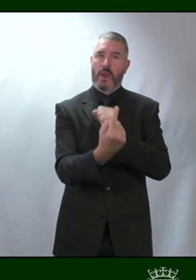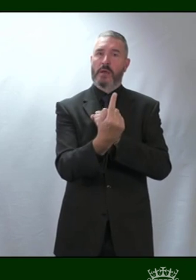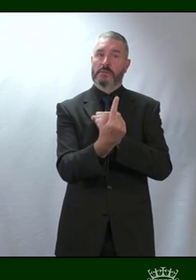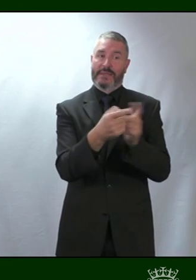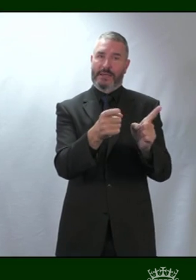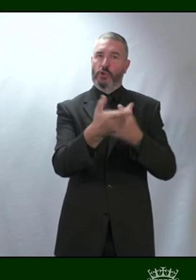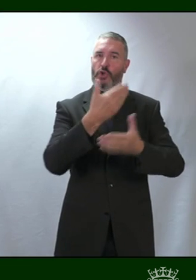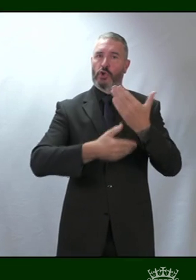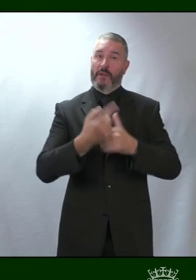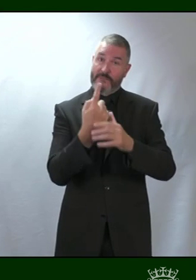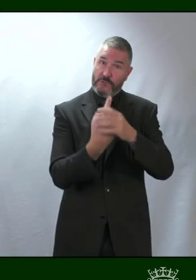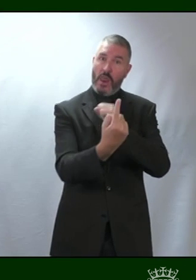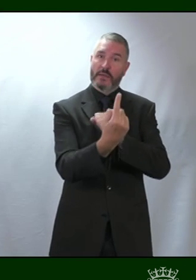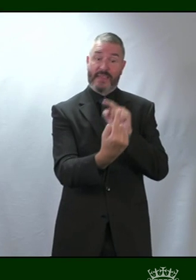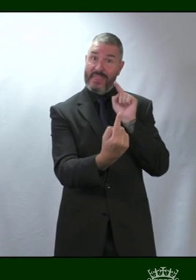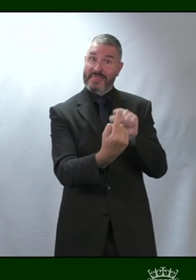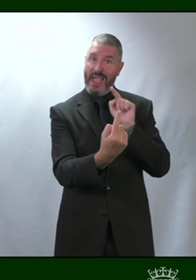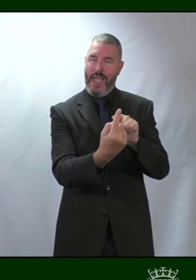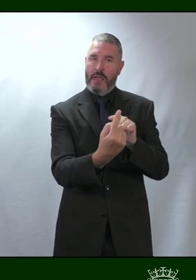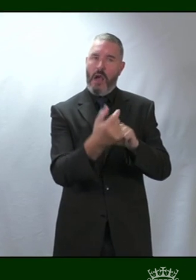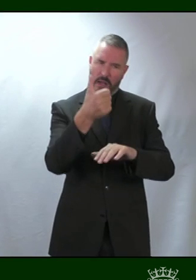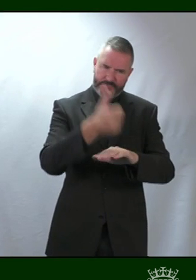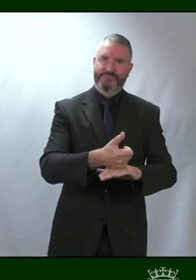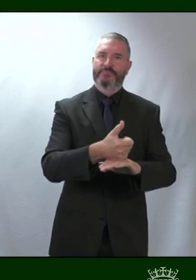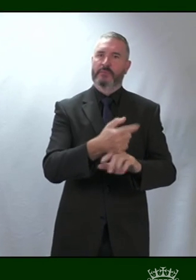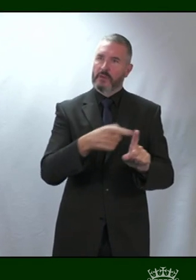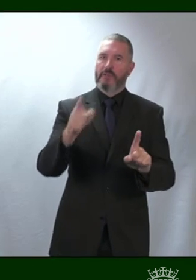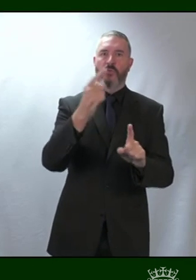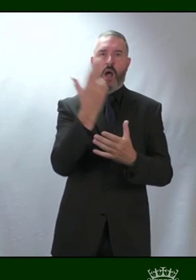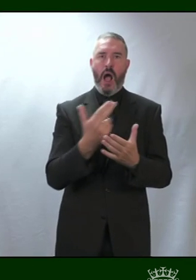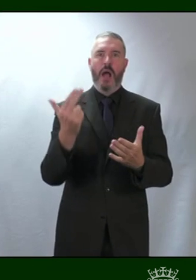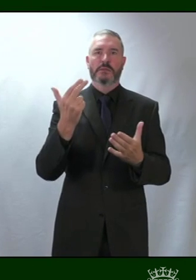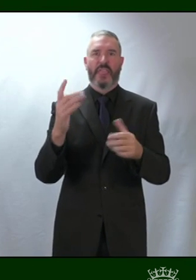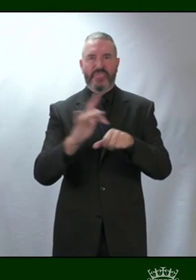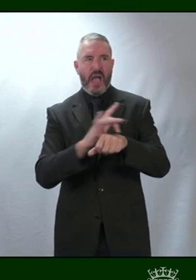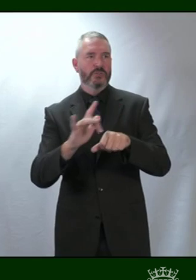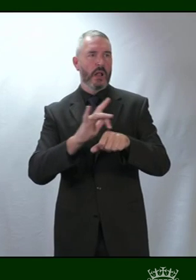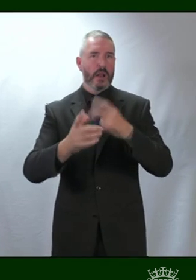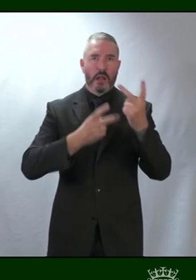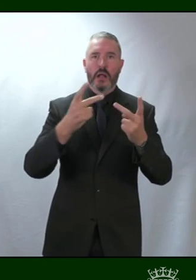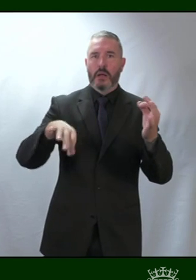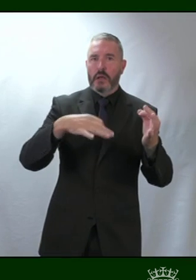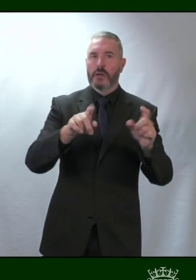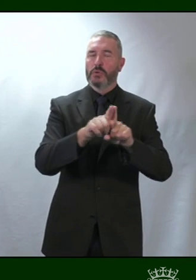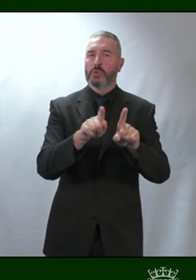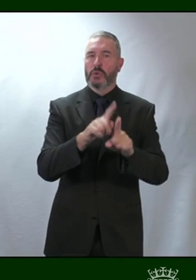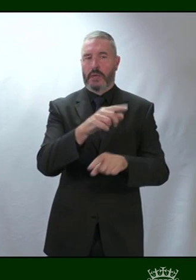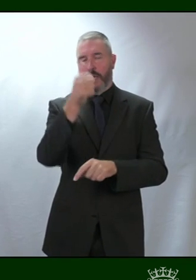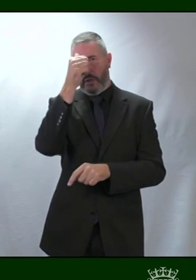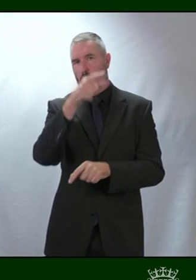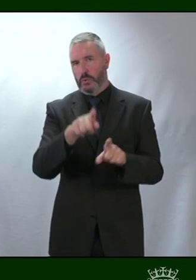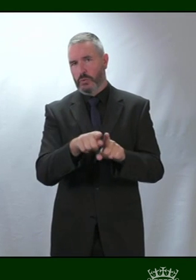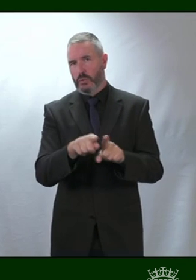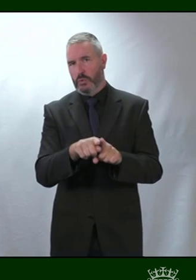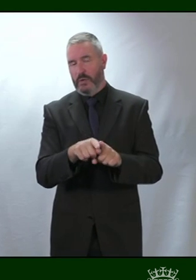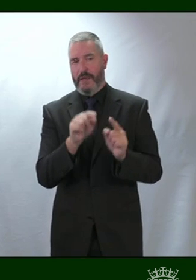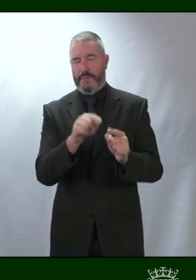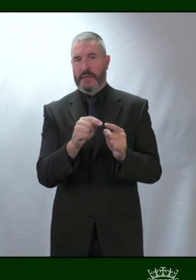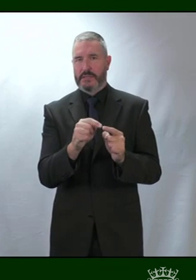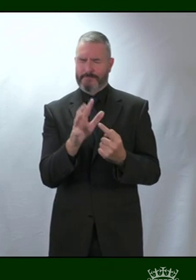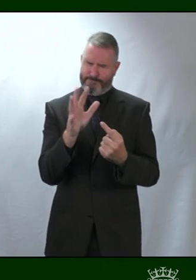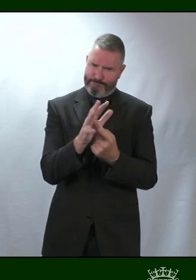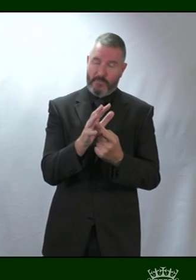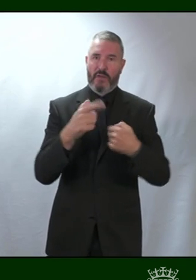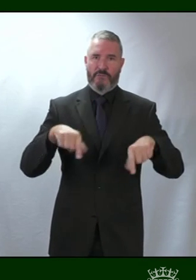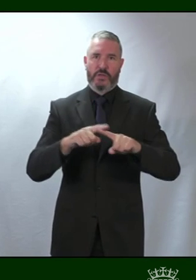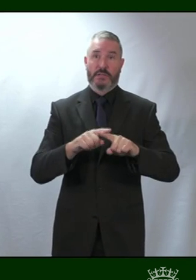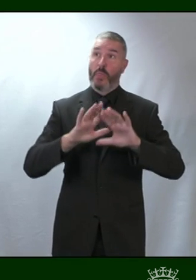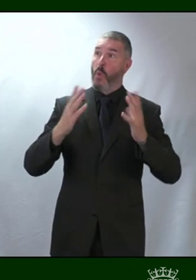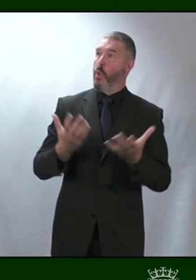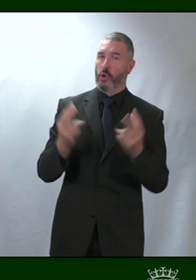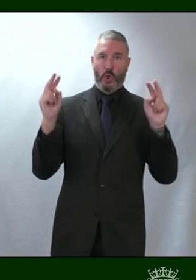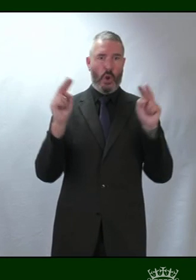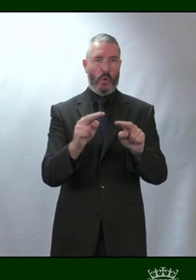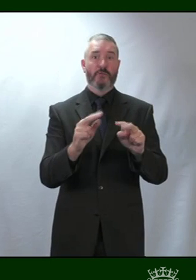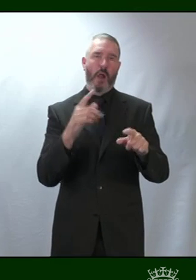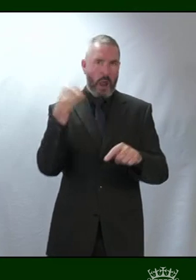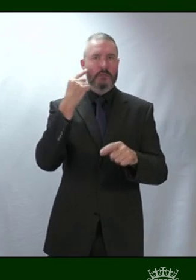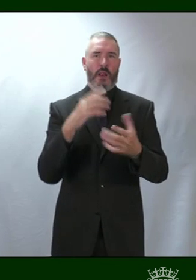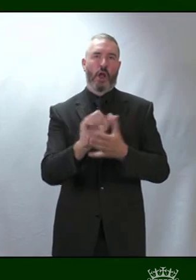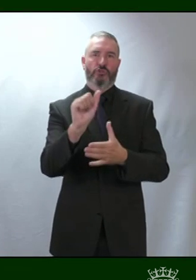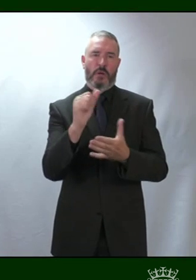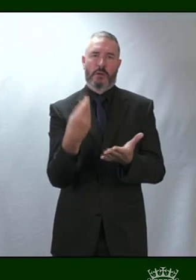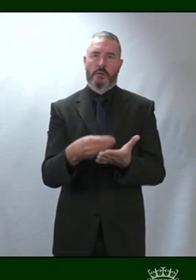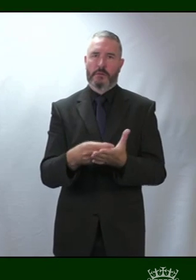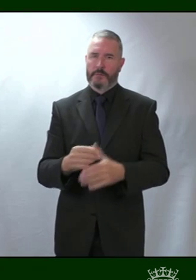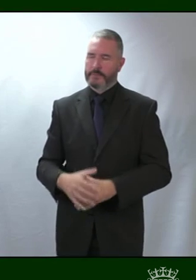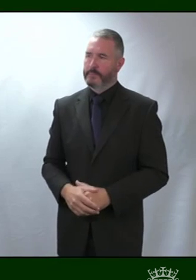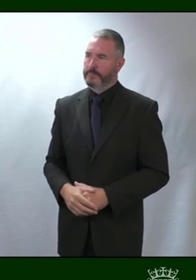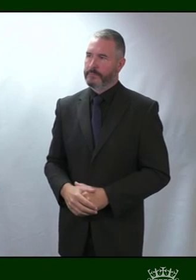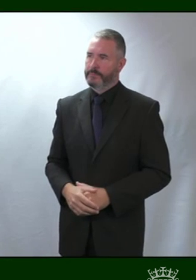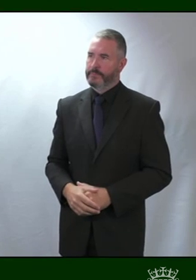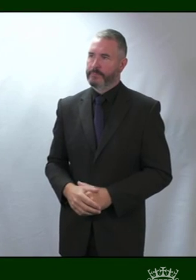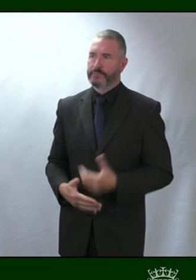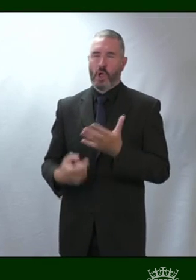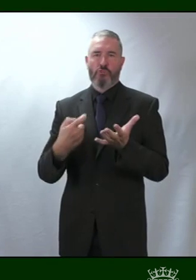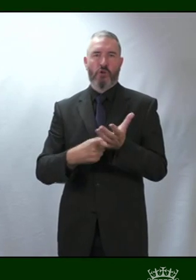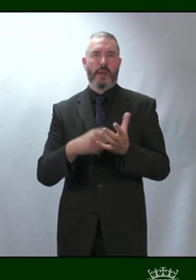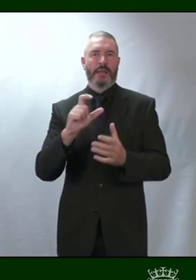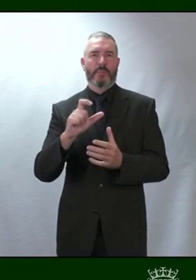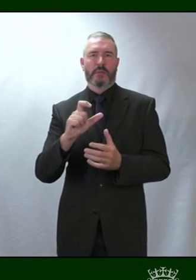Friend describes, because they are the backbone of our theatrical world, which, as he knows, is the jewel in the crown of the London cultural economy.